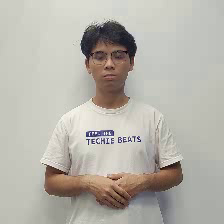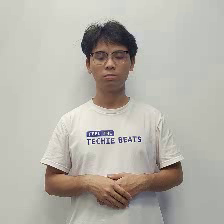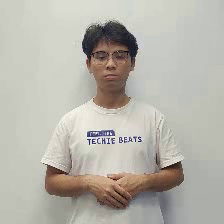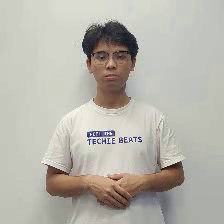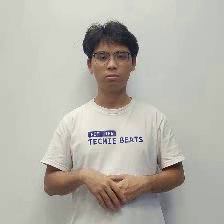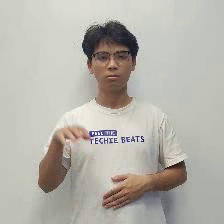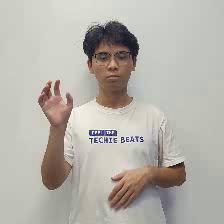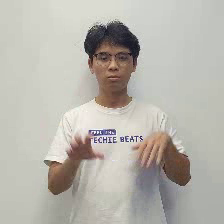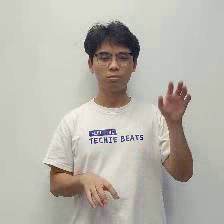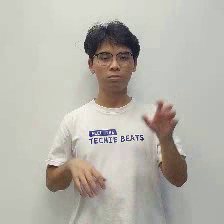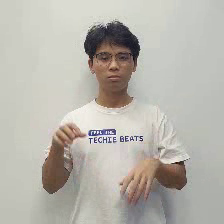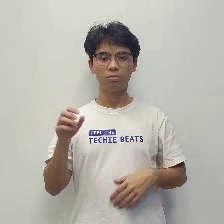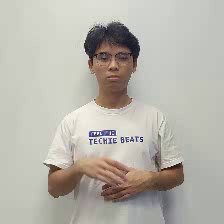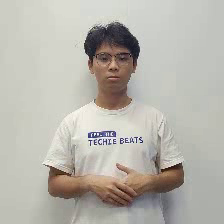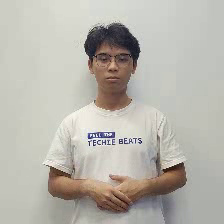Con gấu